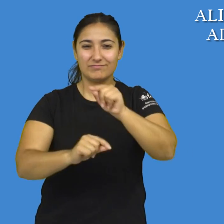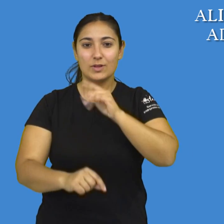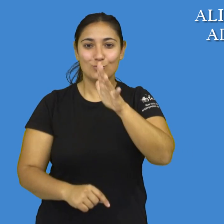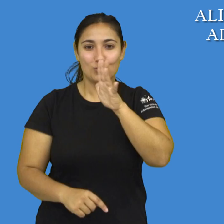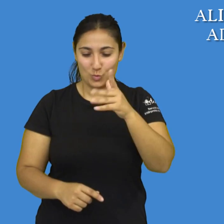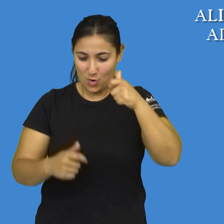motivo